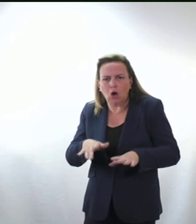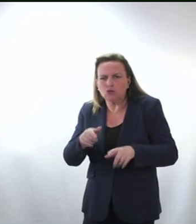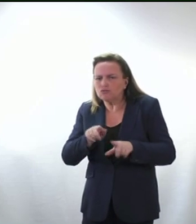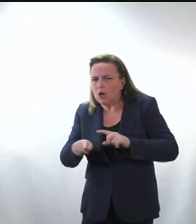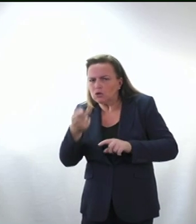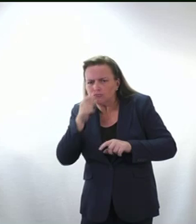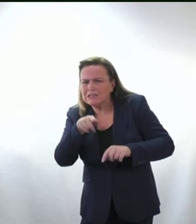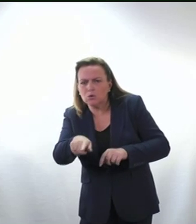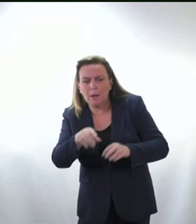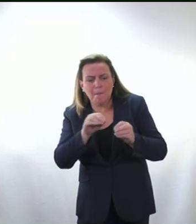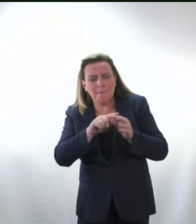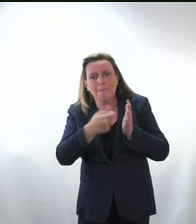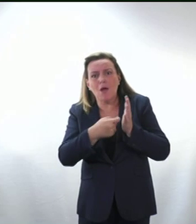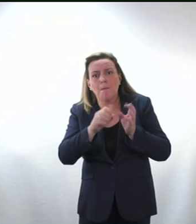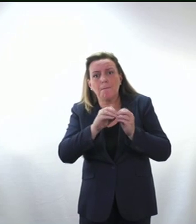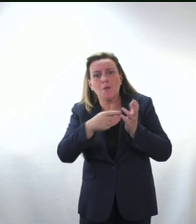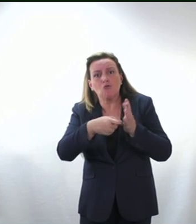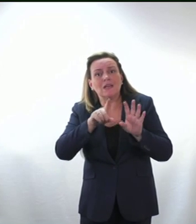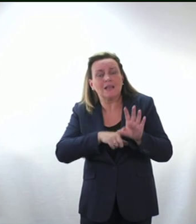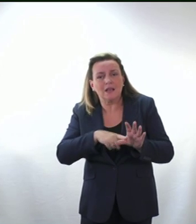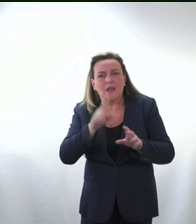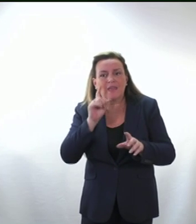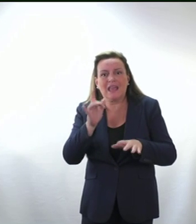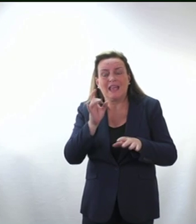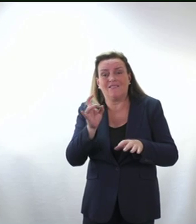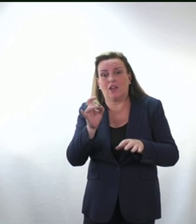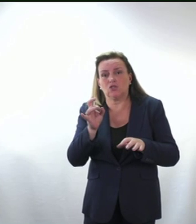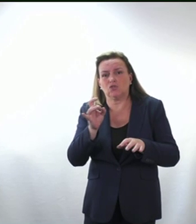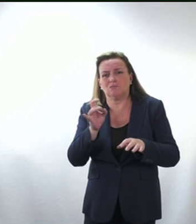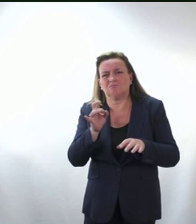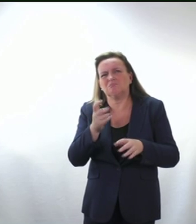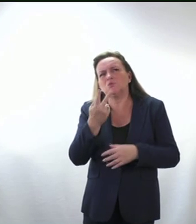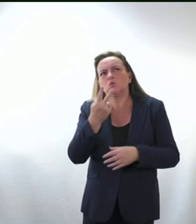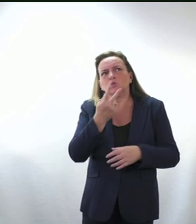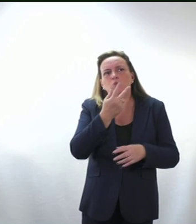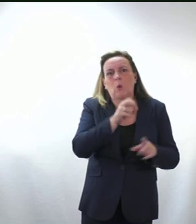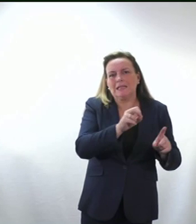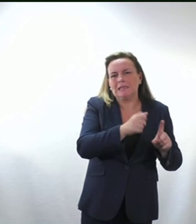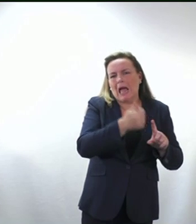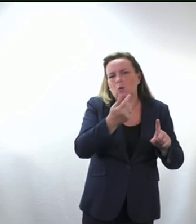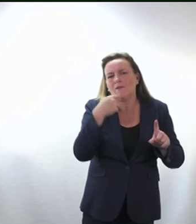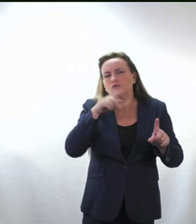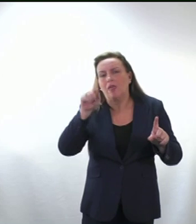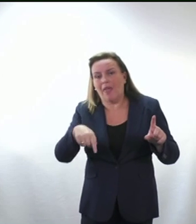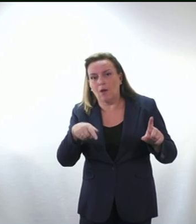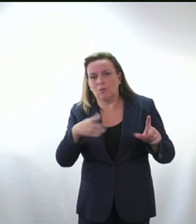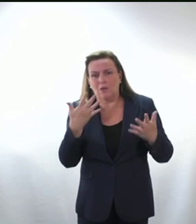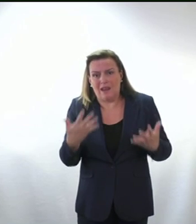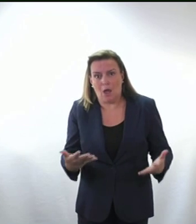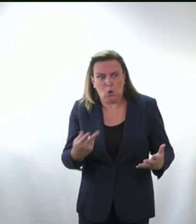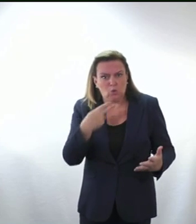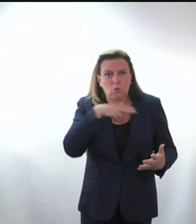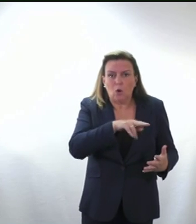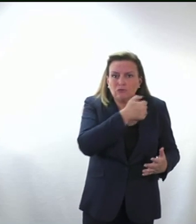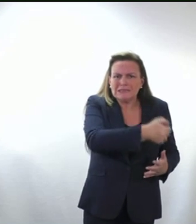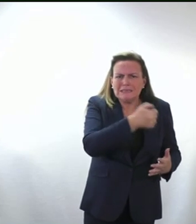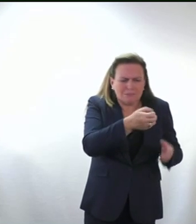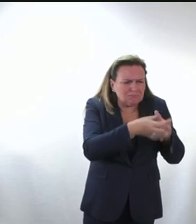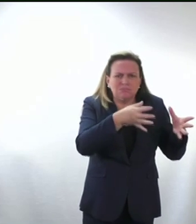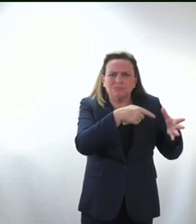In Bury, when restrictions were introduced, the infection rate was around 20 per 100,000; today it is 266.